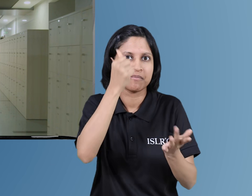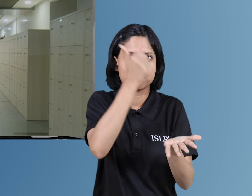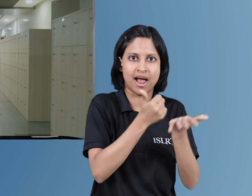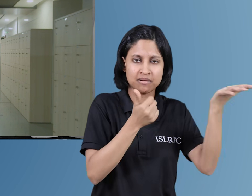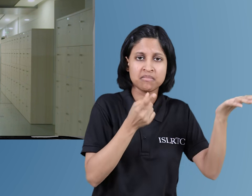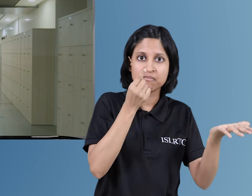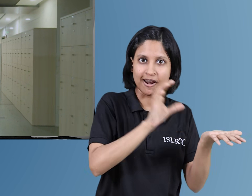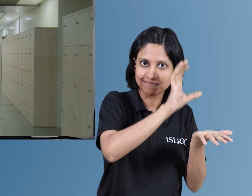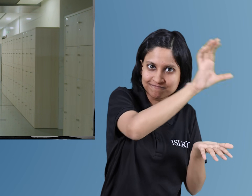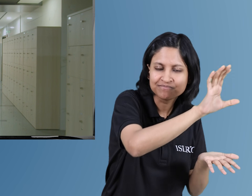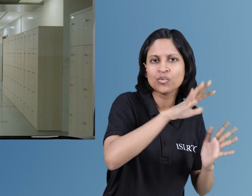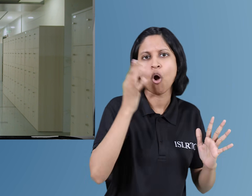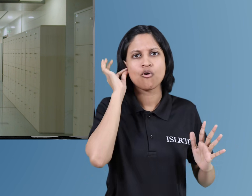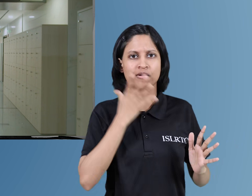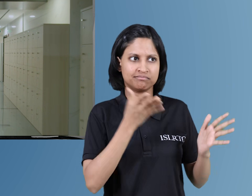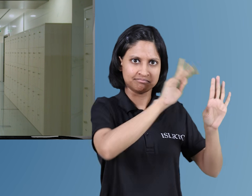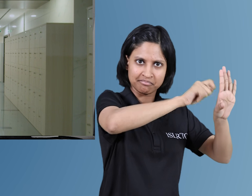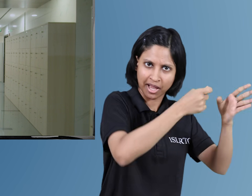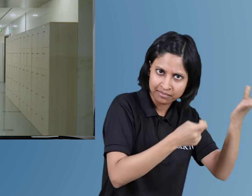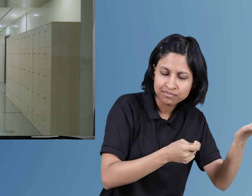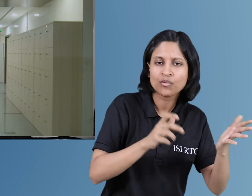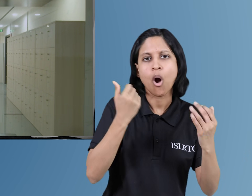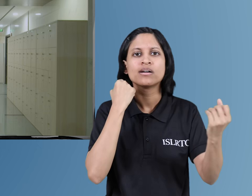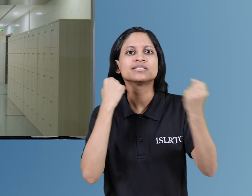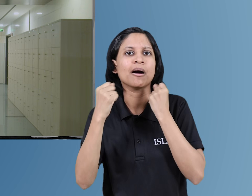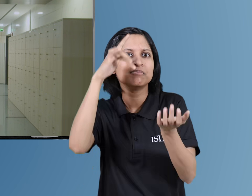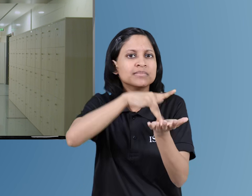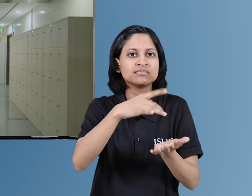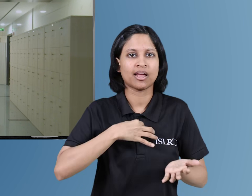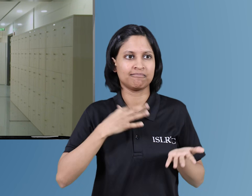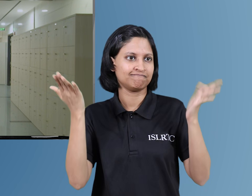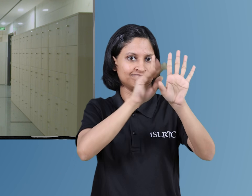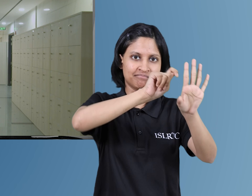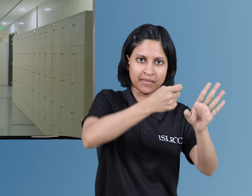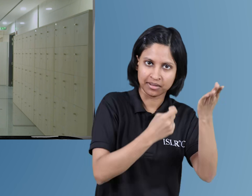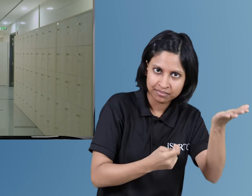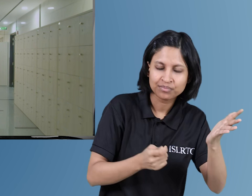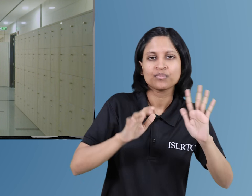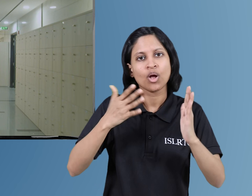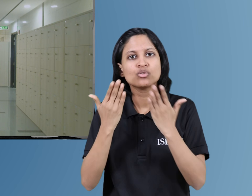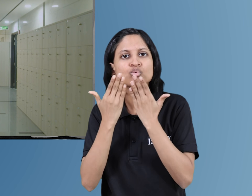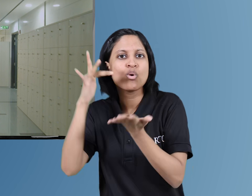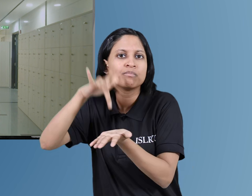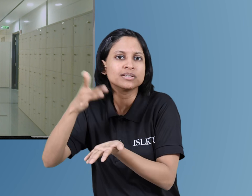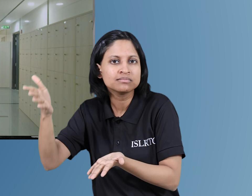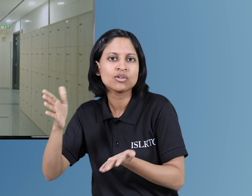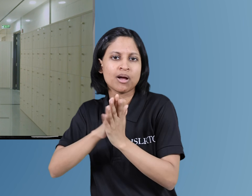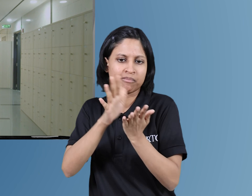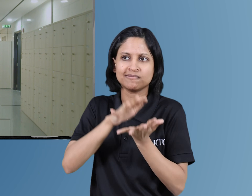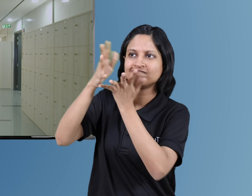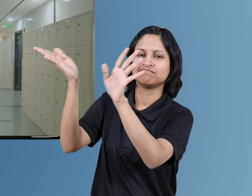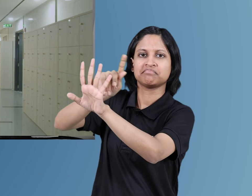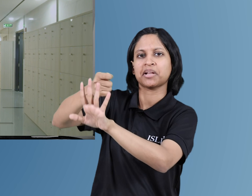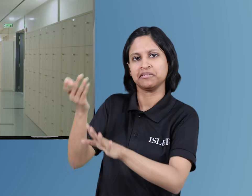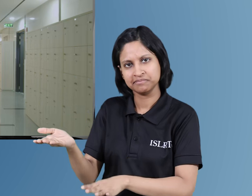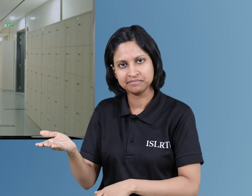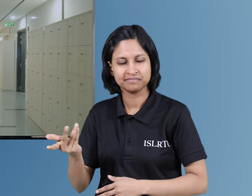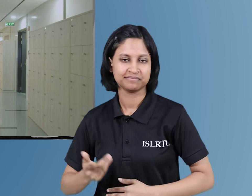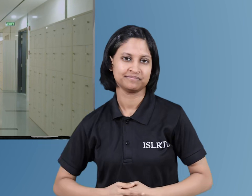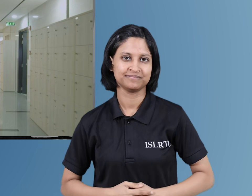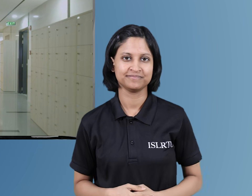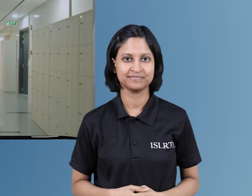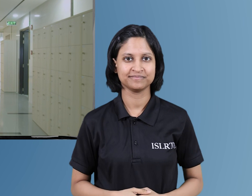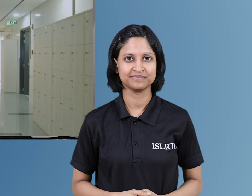include banks to store gold or money. Gyms to keep your clothes. Schools to store books.